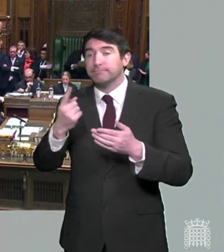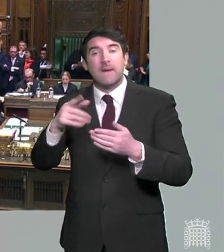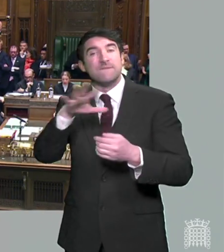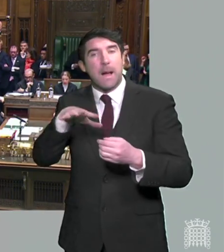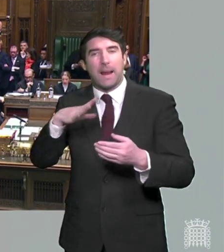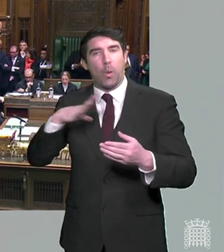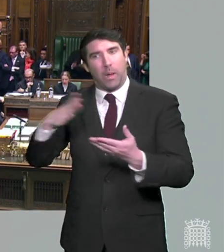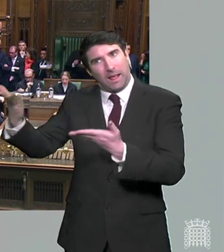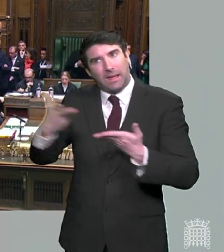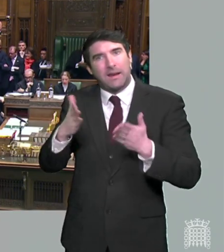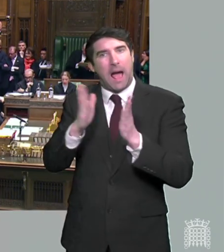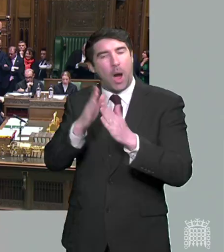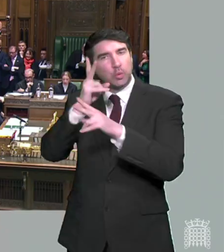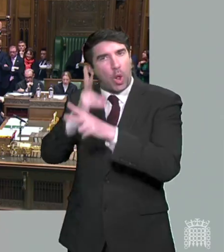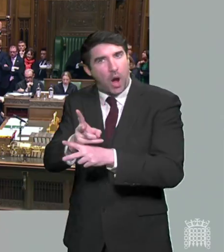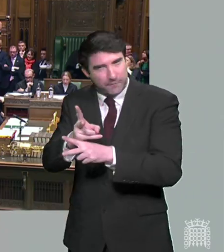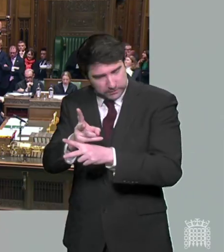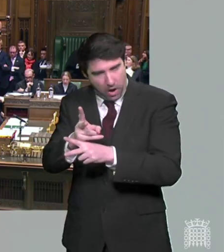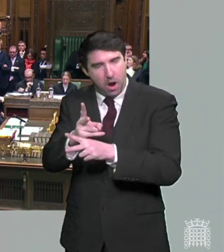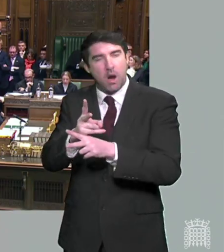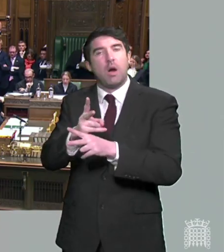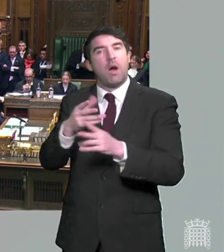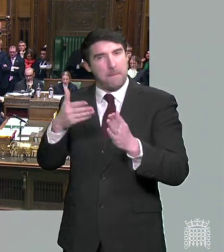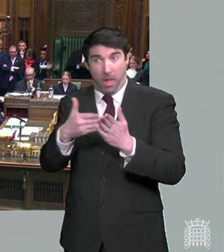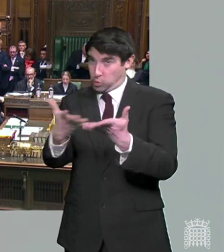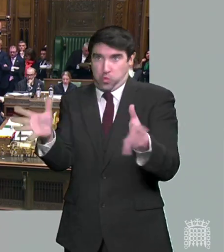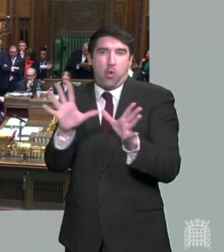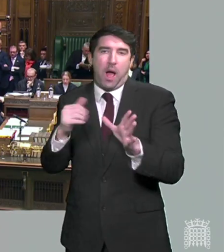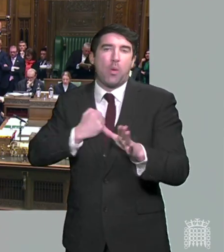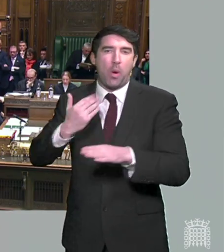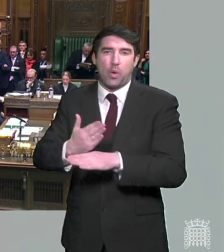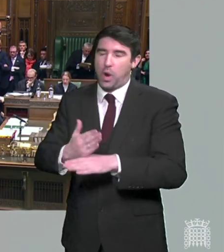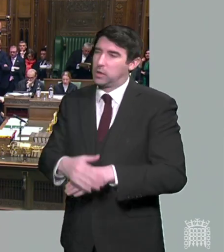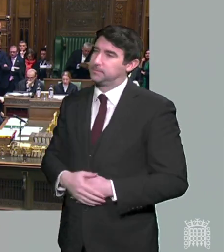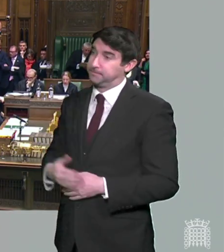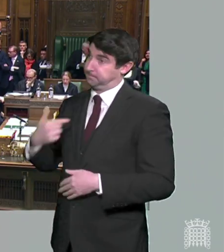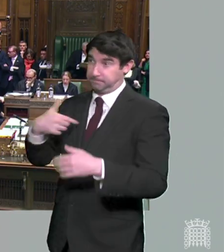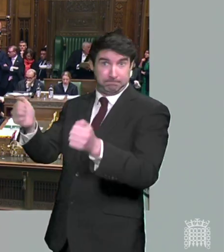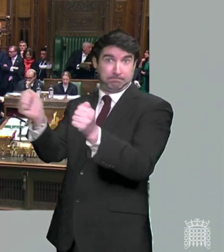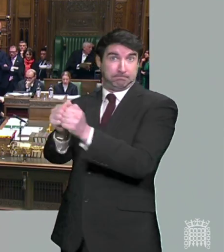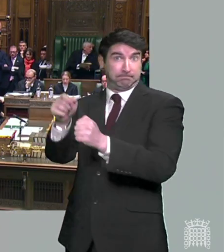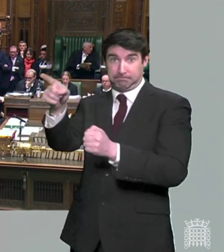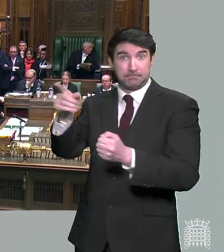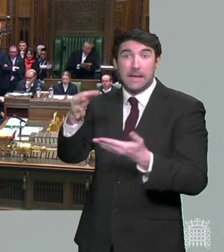I join my right honourable Friend in thanking Alton Towers, the other sponsors and all the families involved in putting on that tea party.